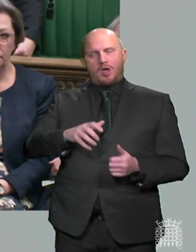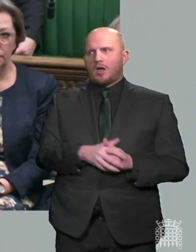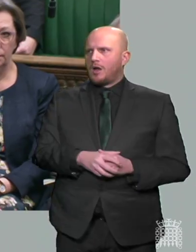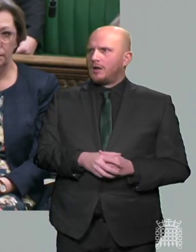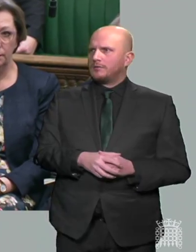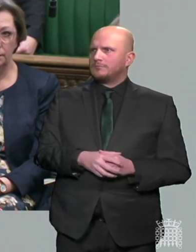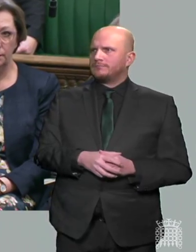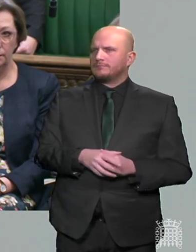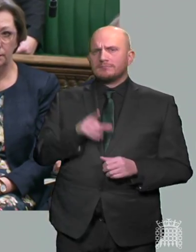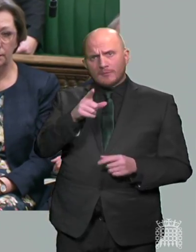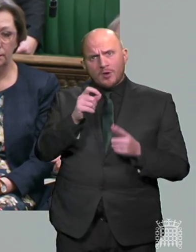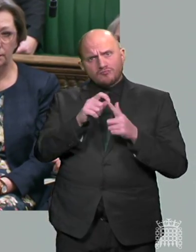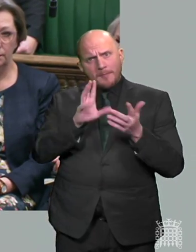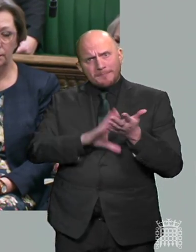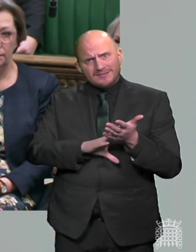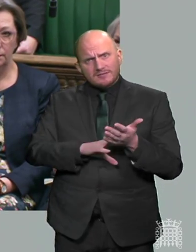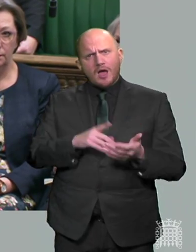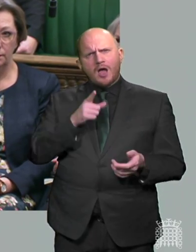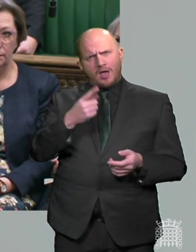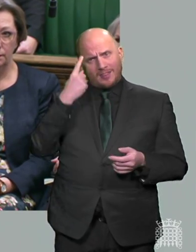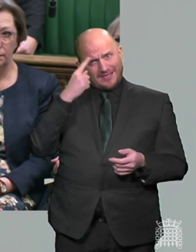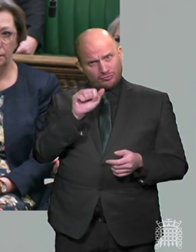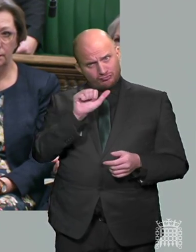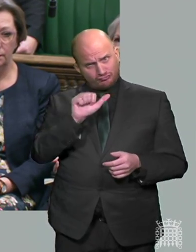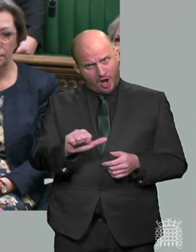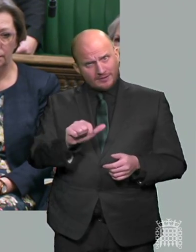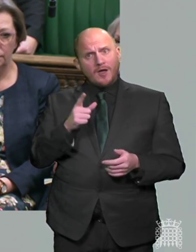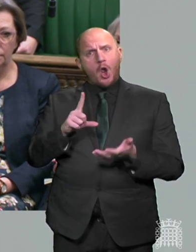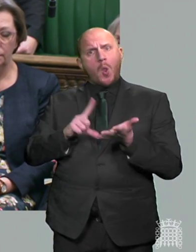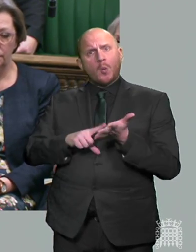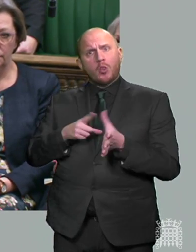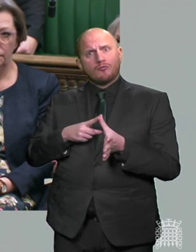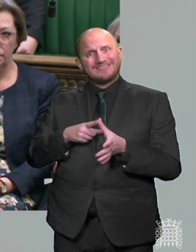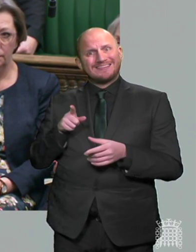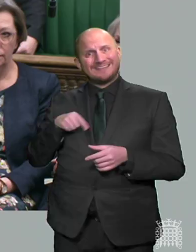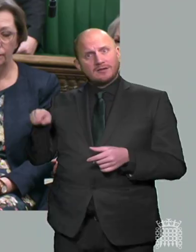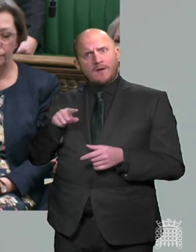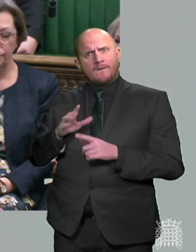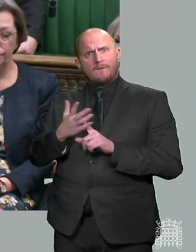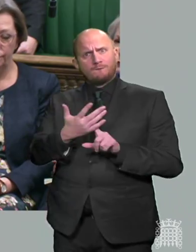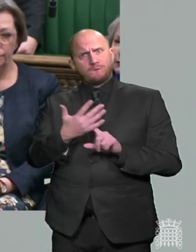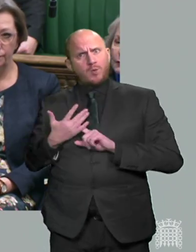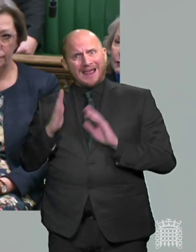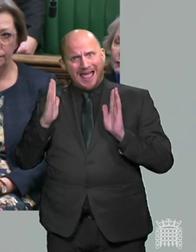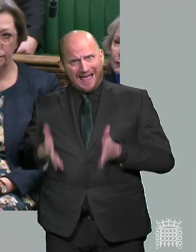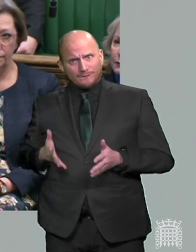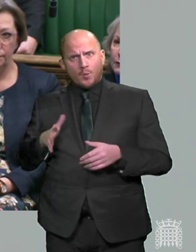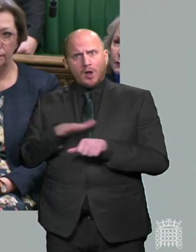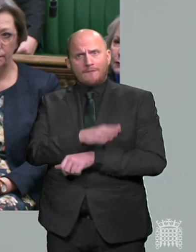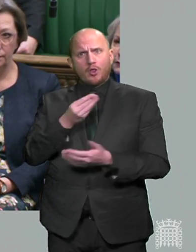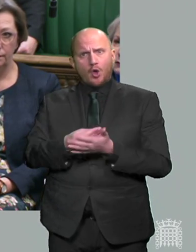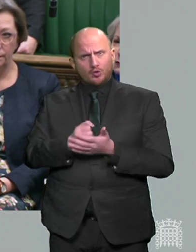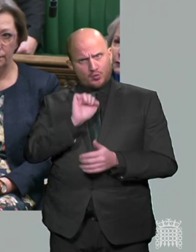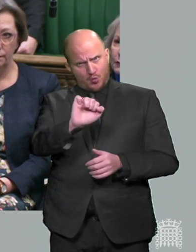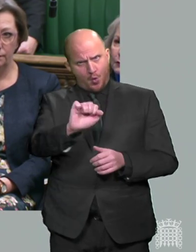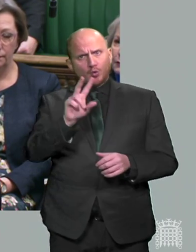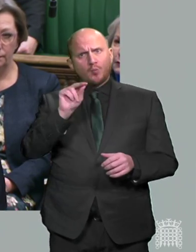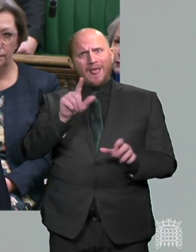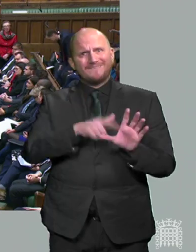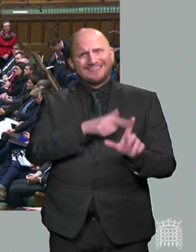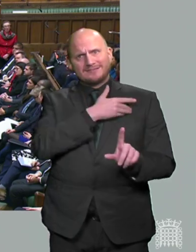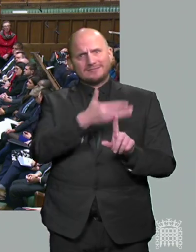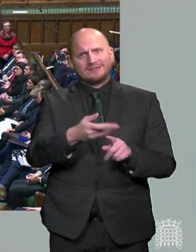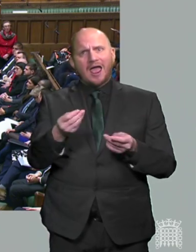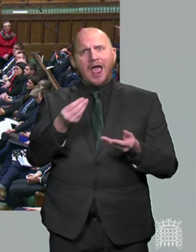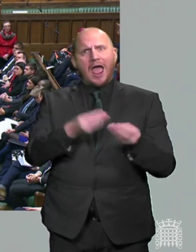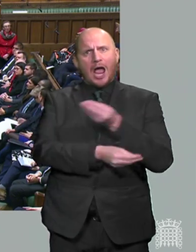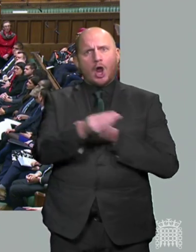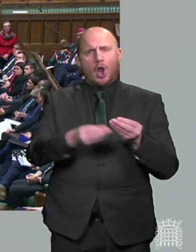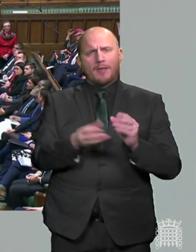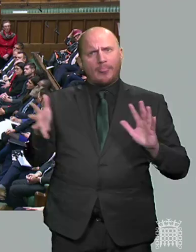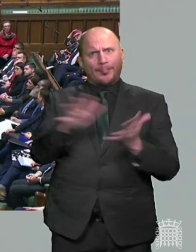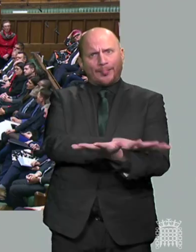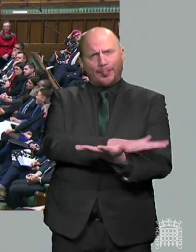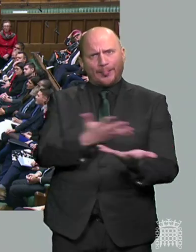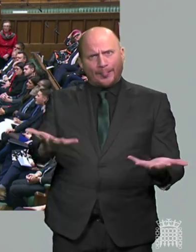Does the Prime Minister think it is right that local authorities are forced to cover the costs of 12 years of economic mismanagement by this Tory Government?